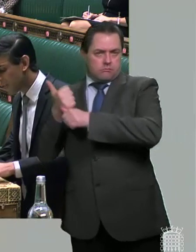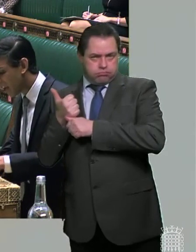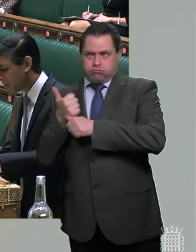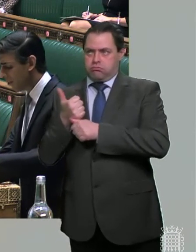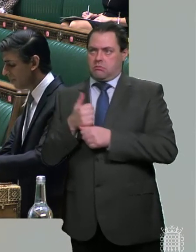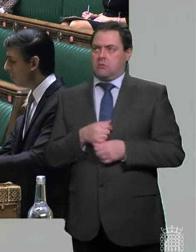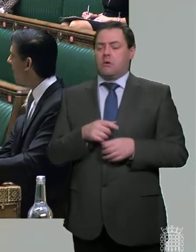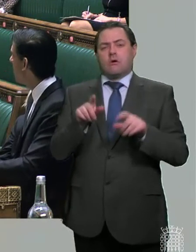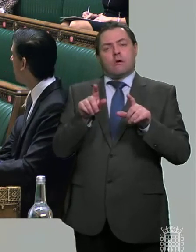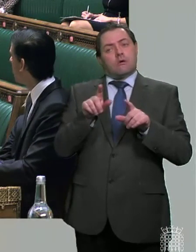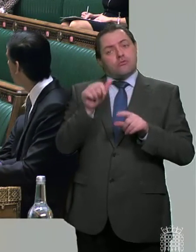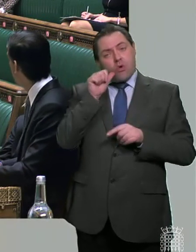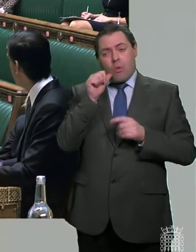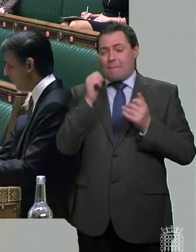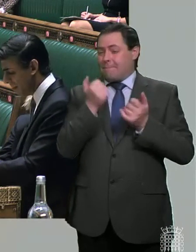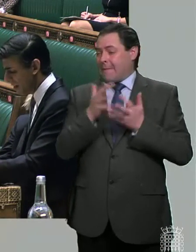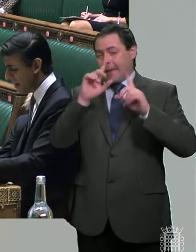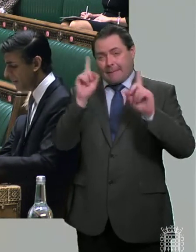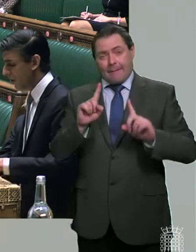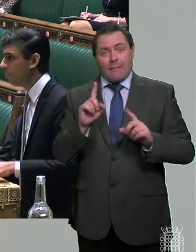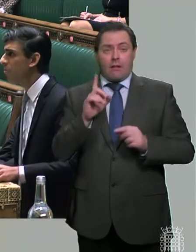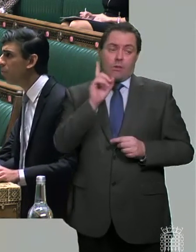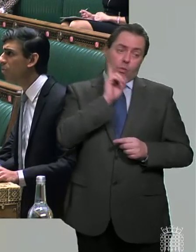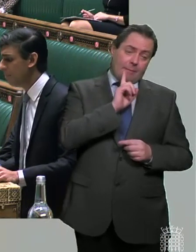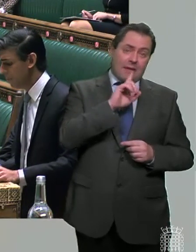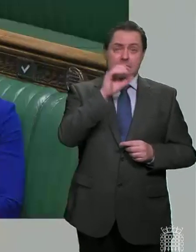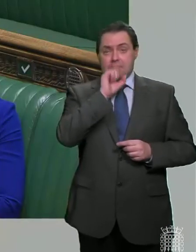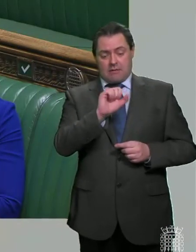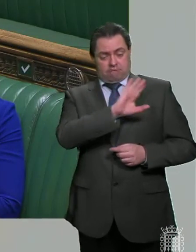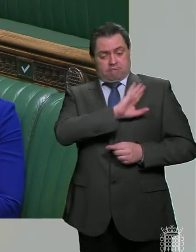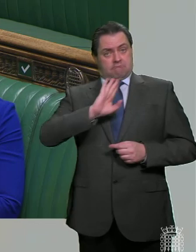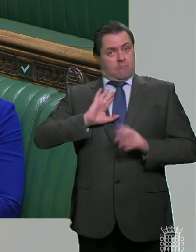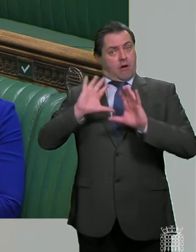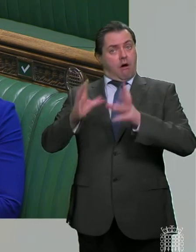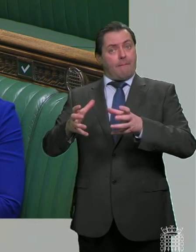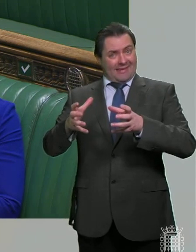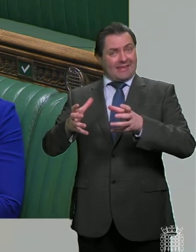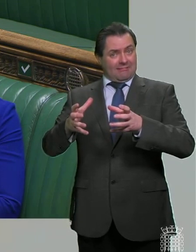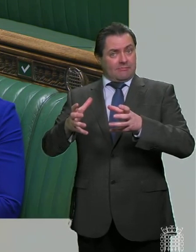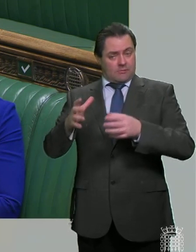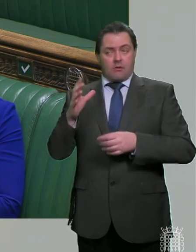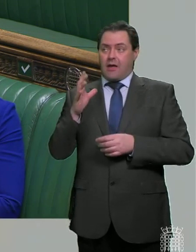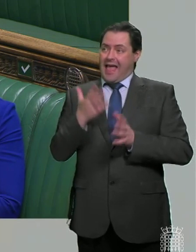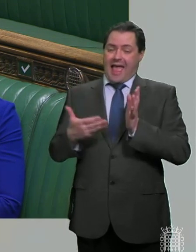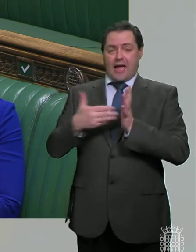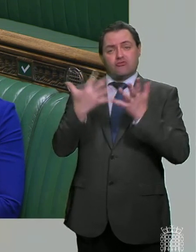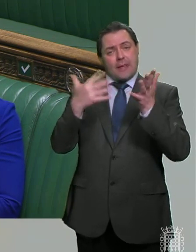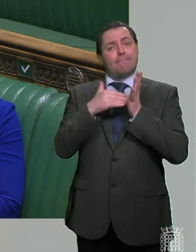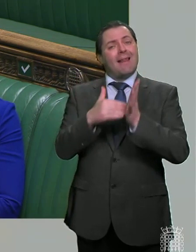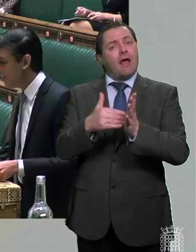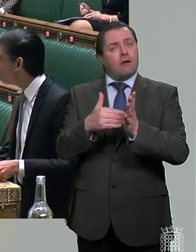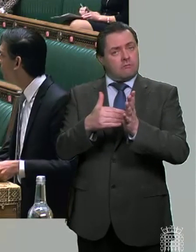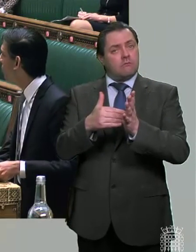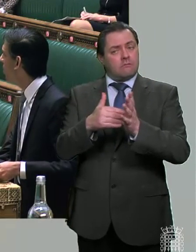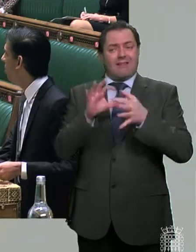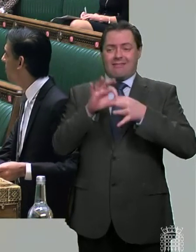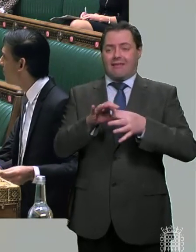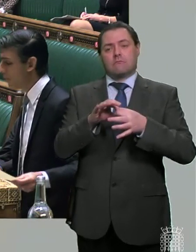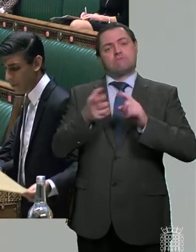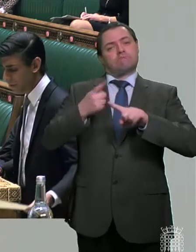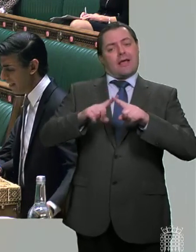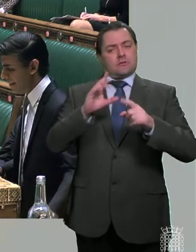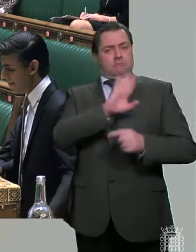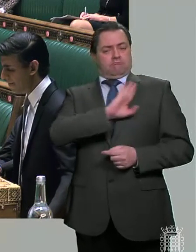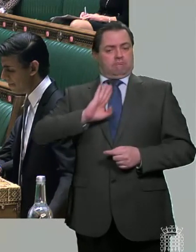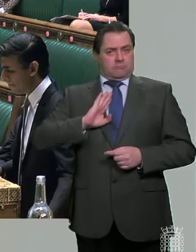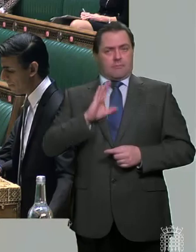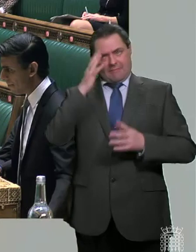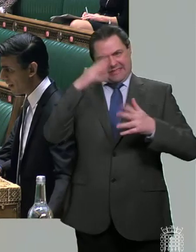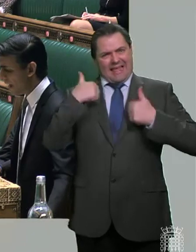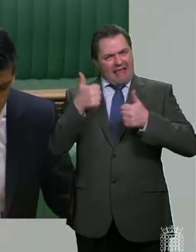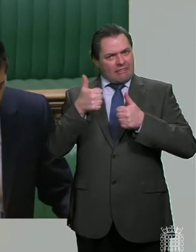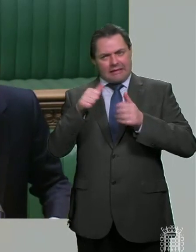To recognise the sacrifices made by so many women and men in the armed forces community, I am providing an additional £10 million to support veterans with mental health needs.